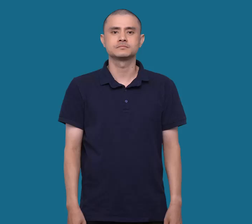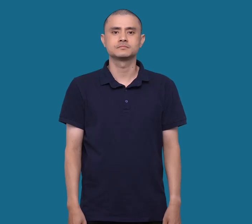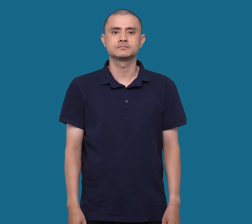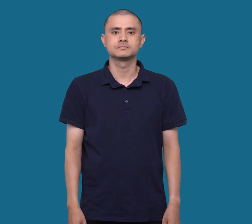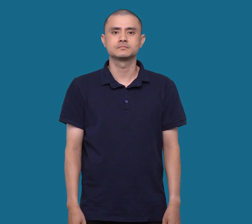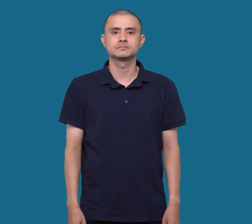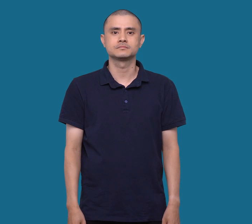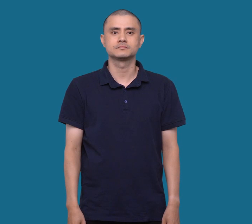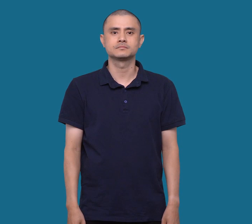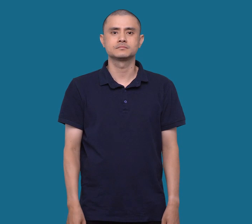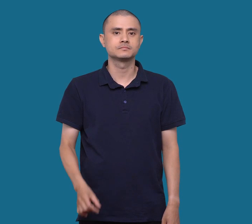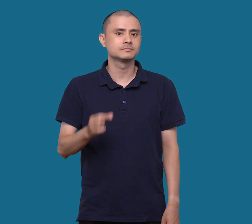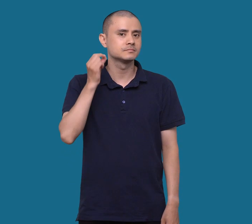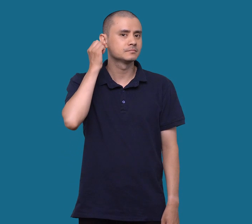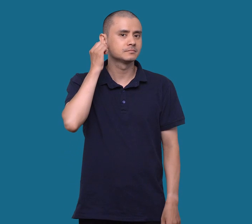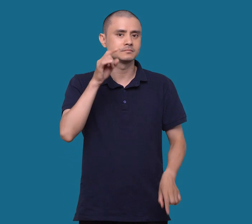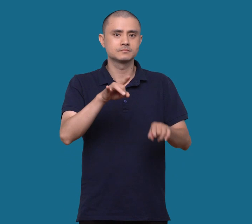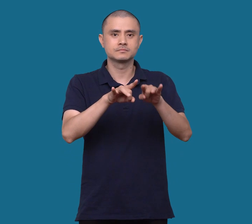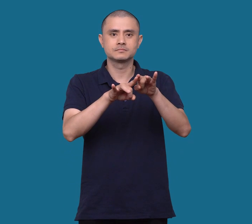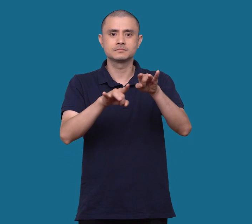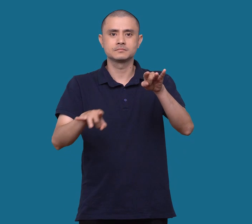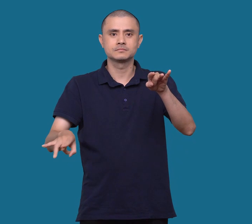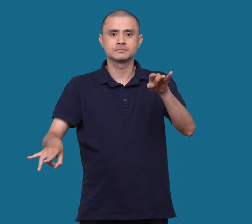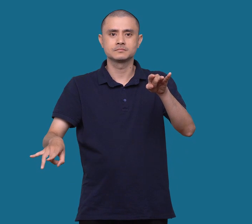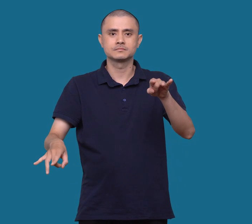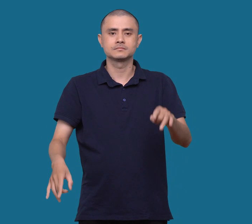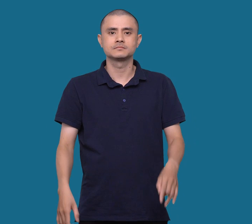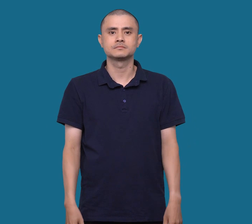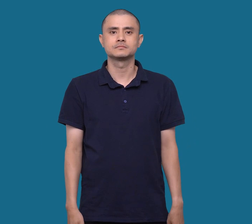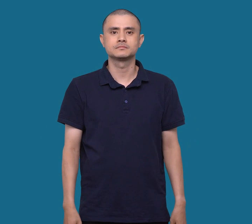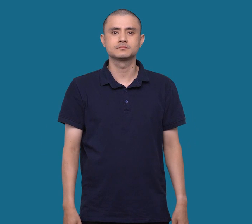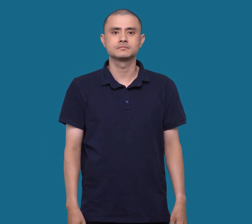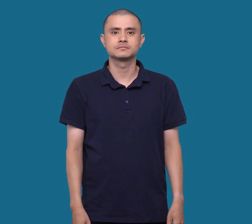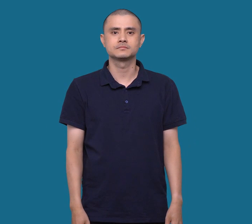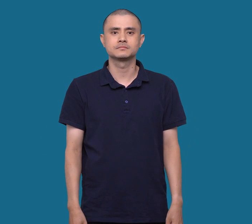chị họ